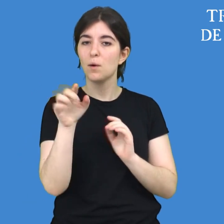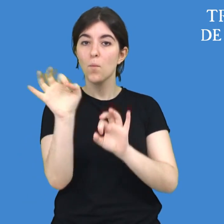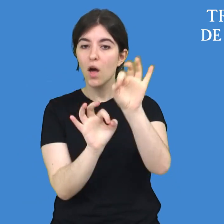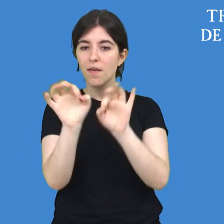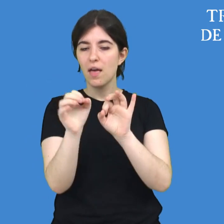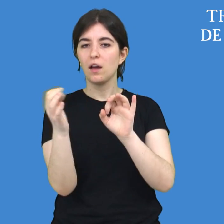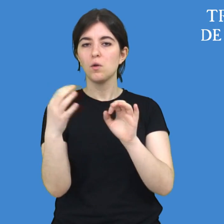porcentaje